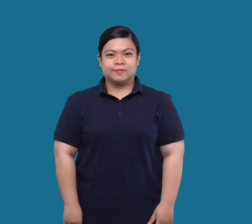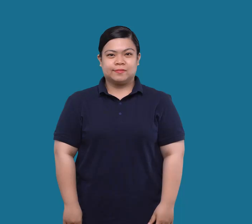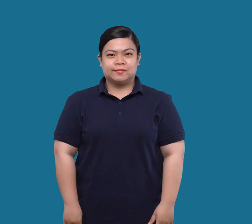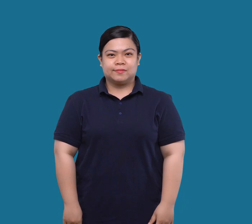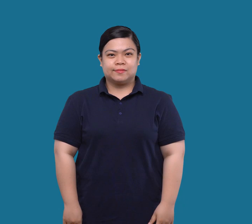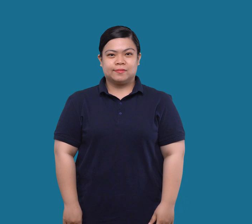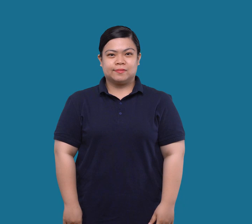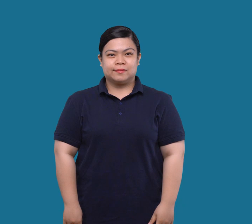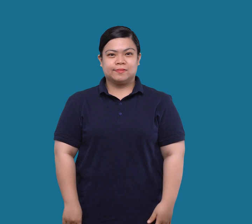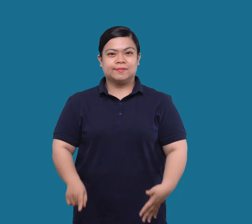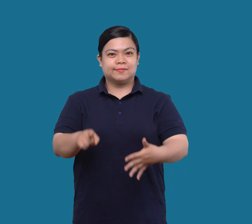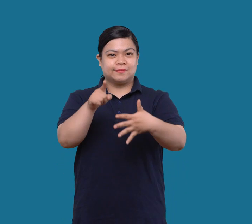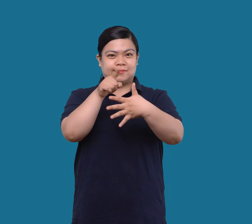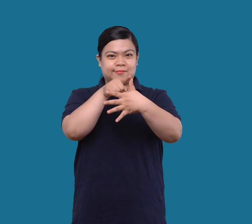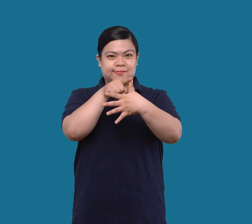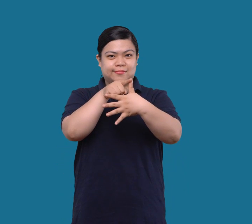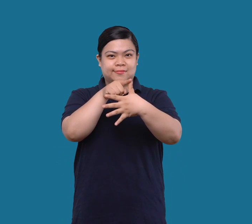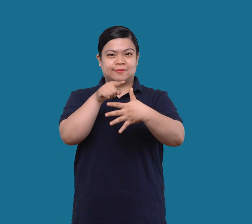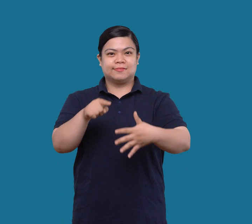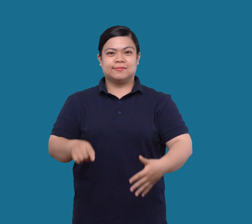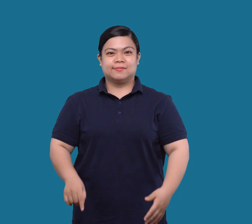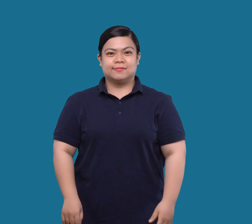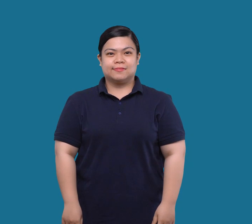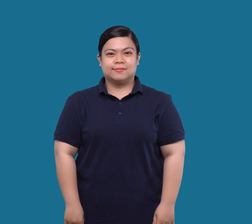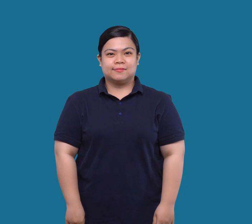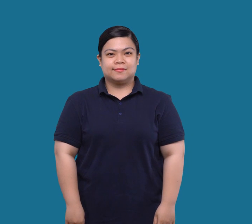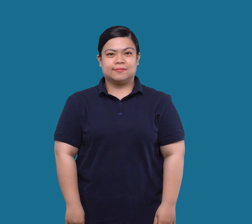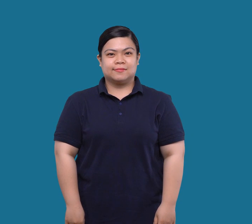năm là